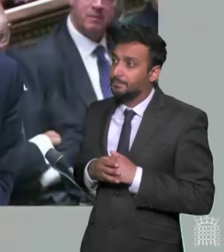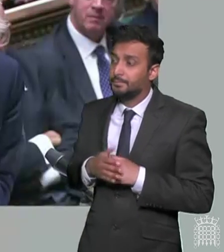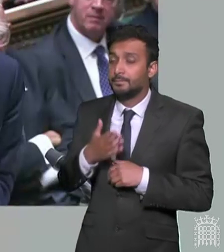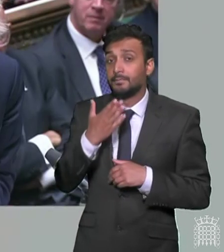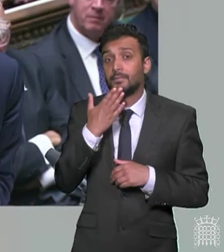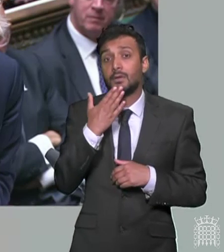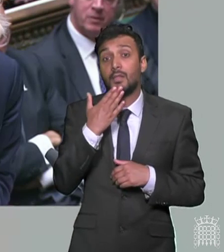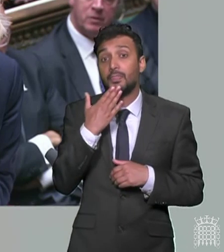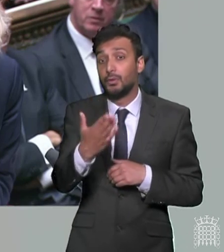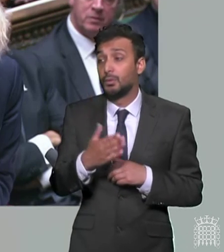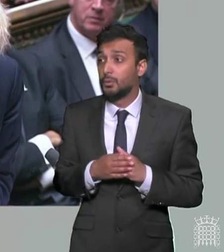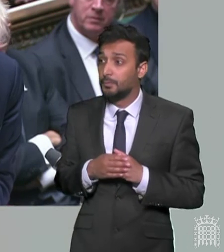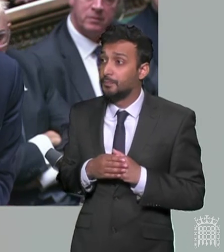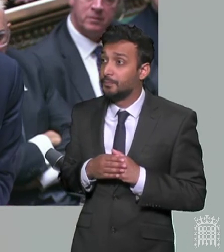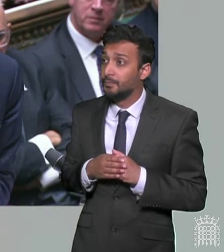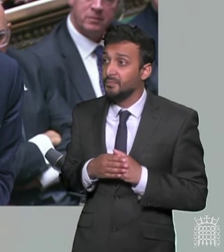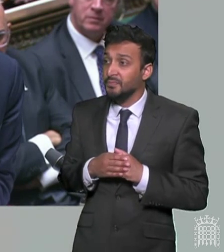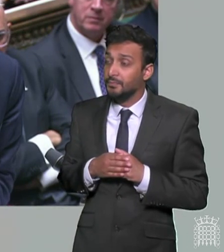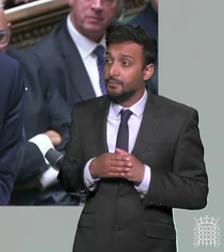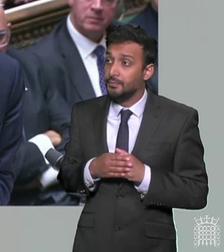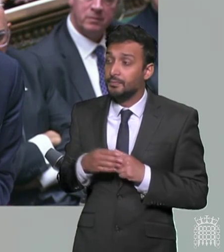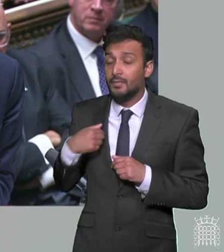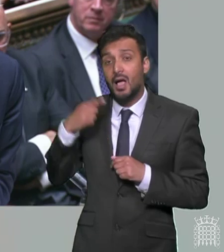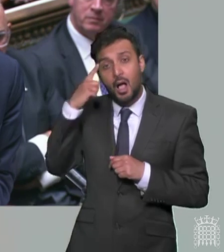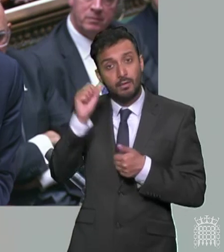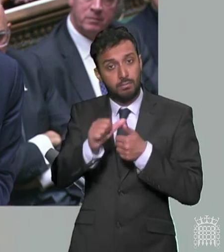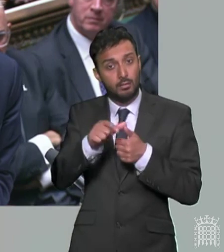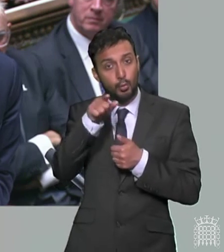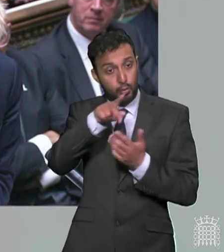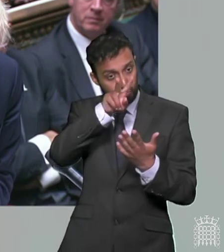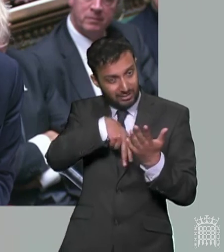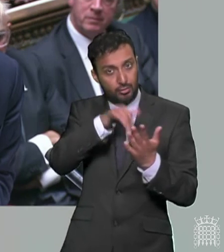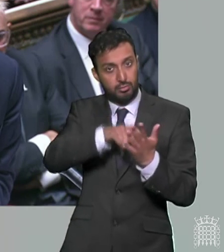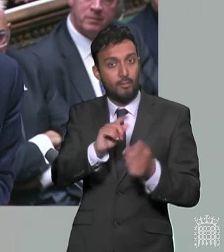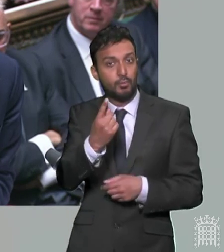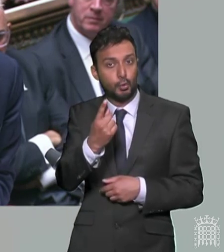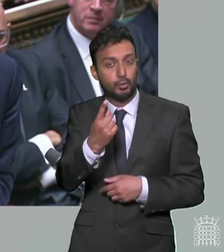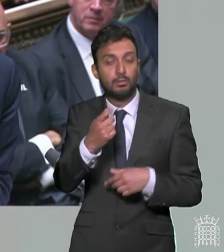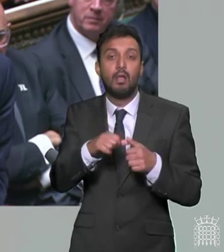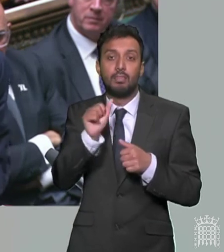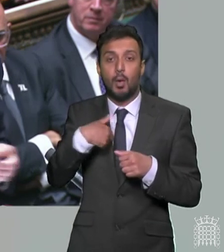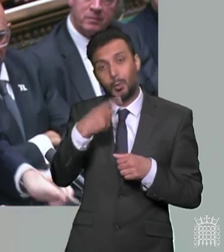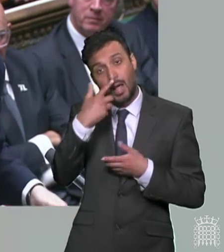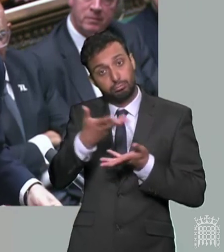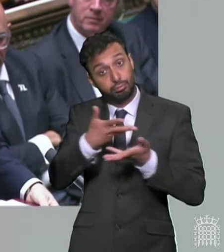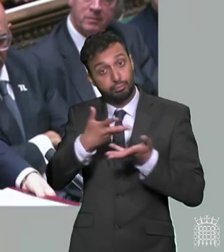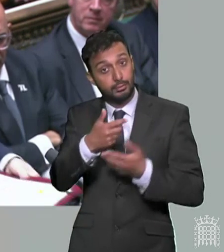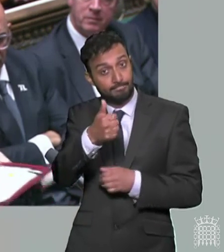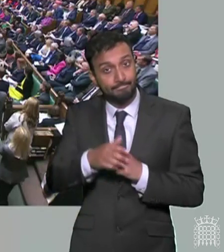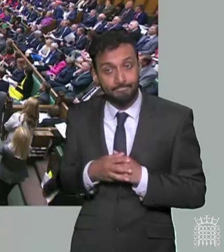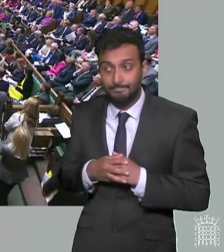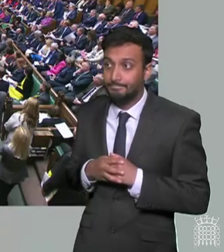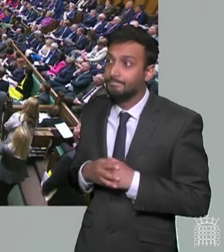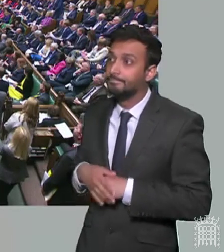I think it would be to his advantage to look through it and then I think we should return to it after PMQs.